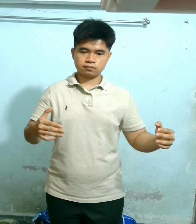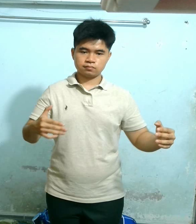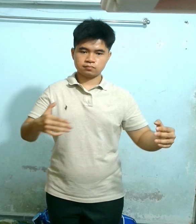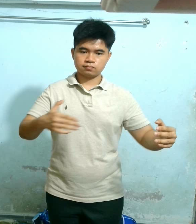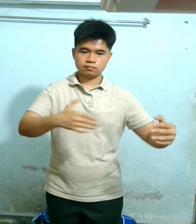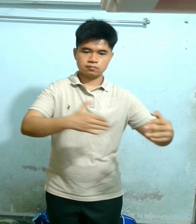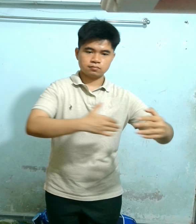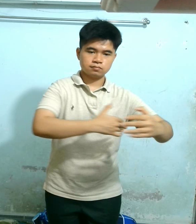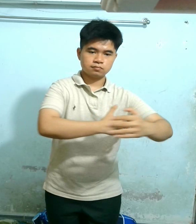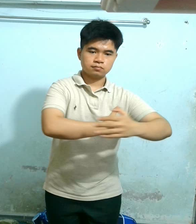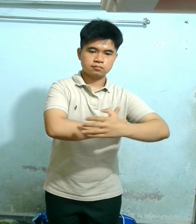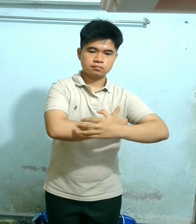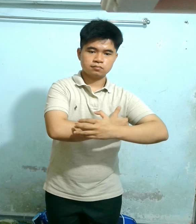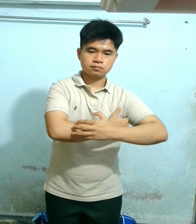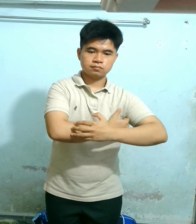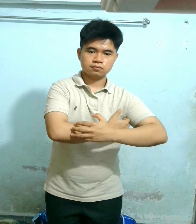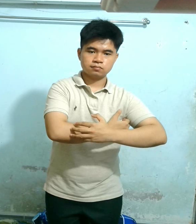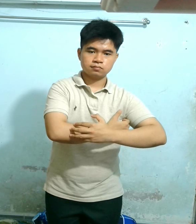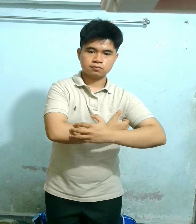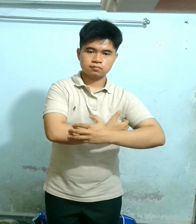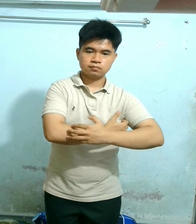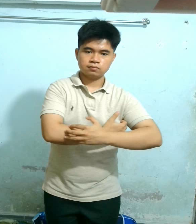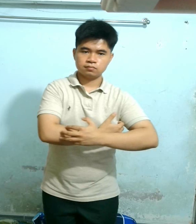om